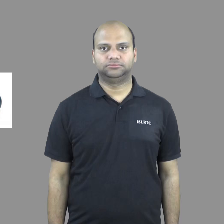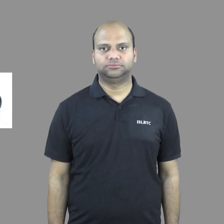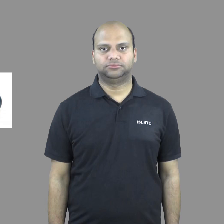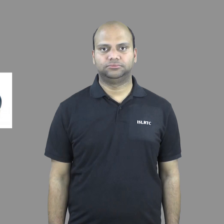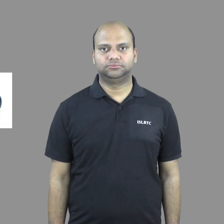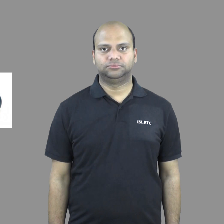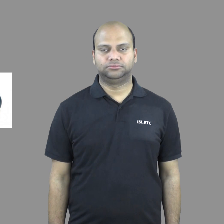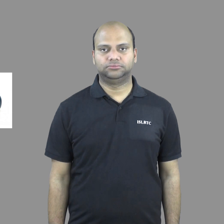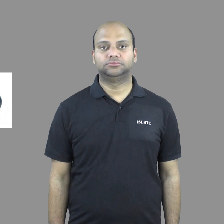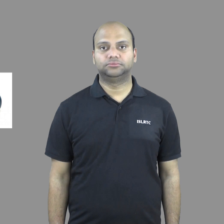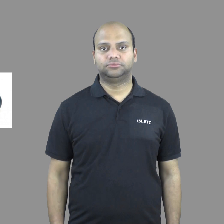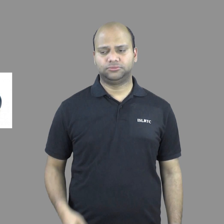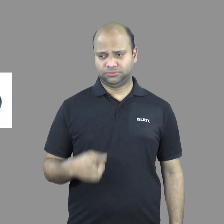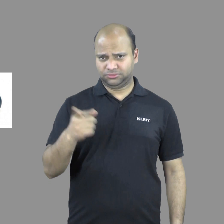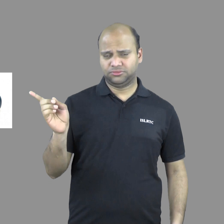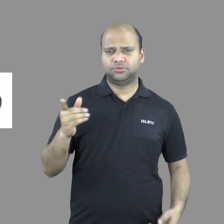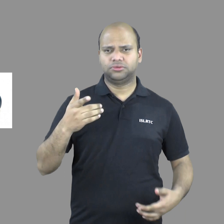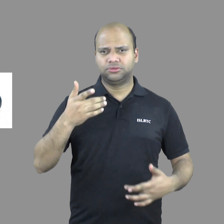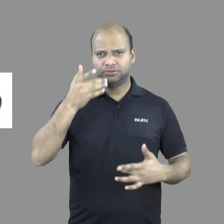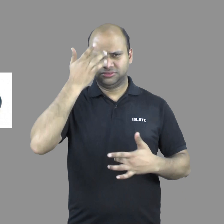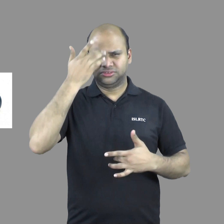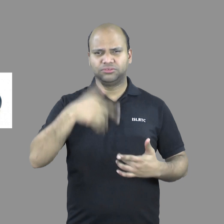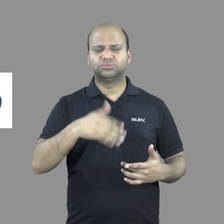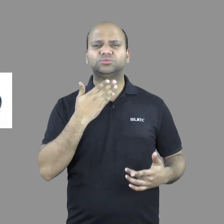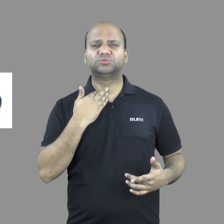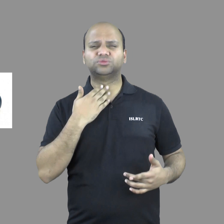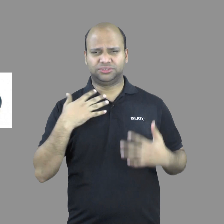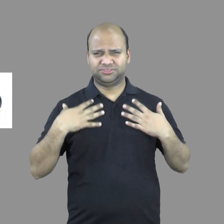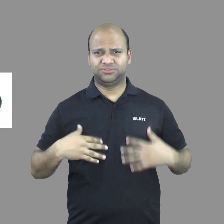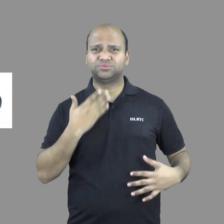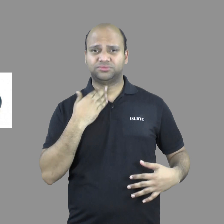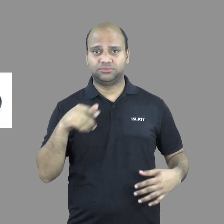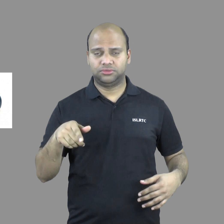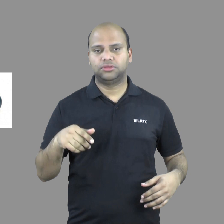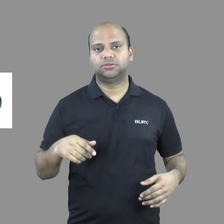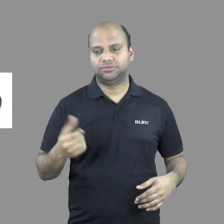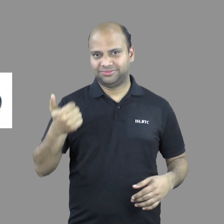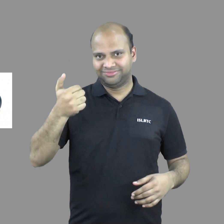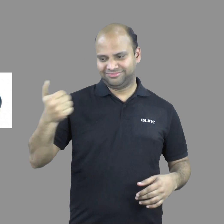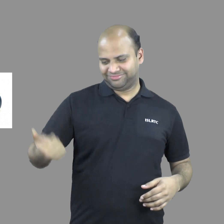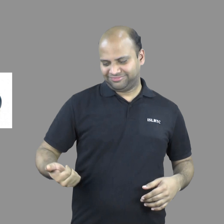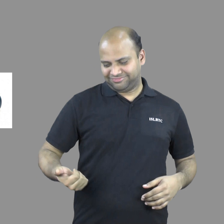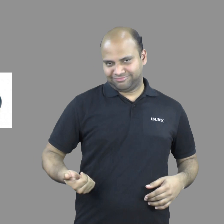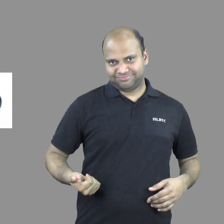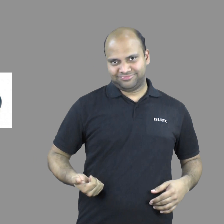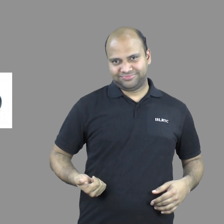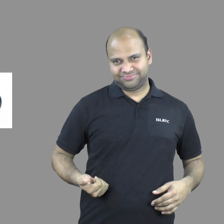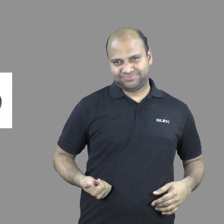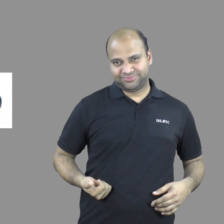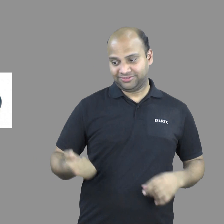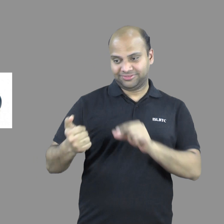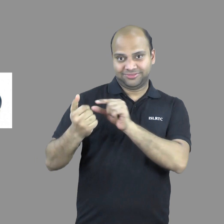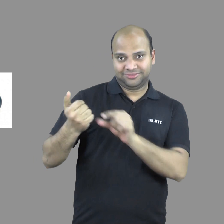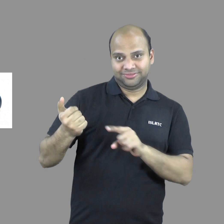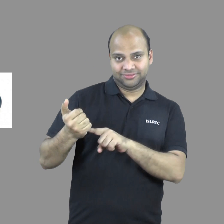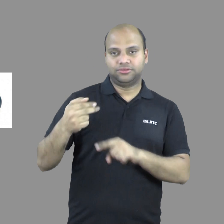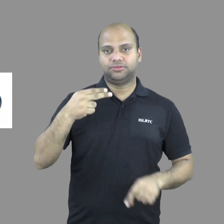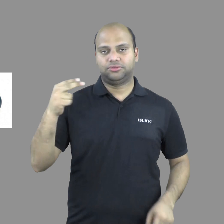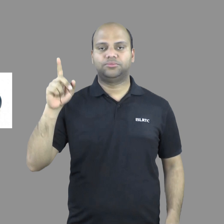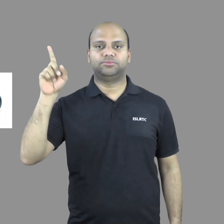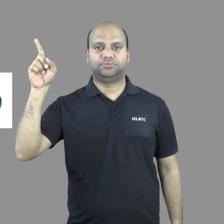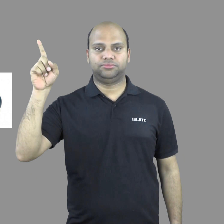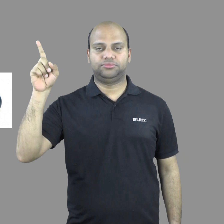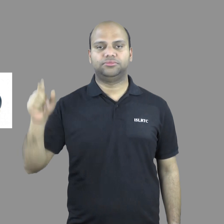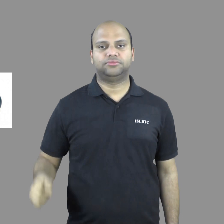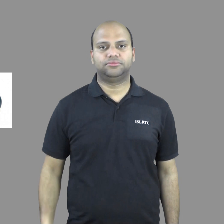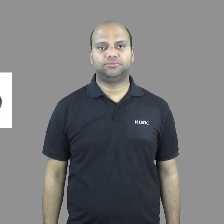Insulin Pen